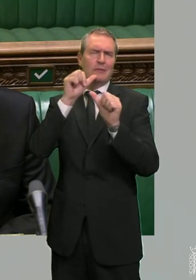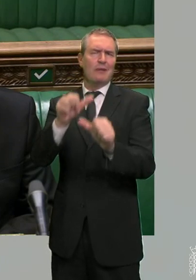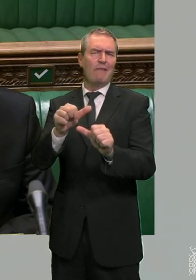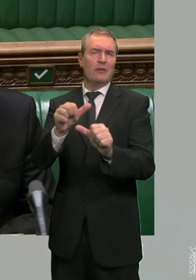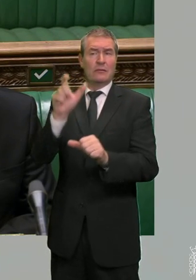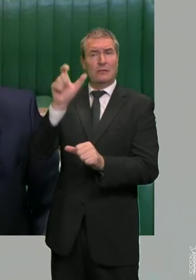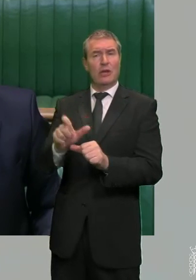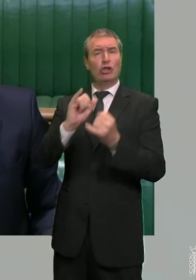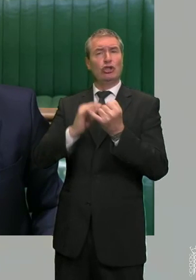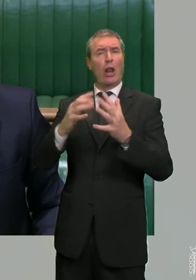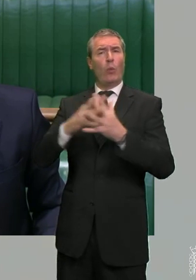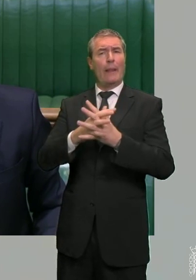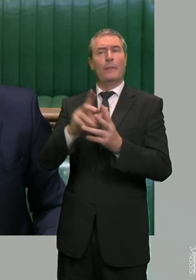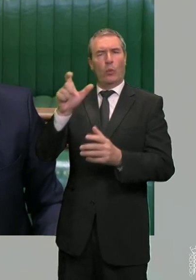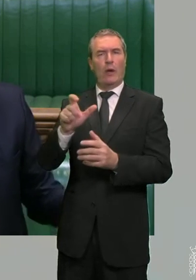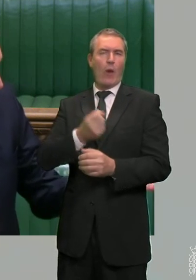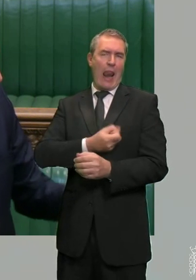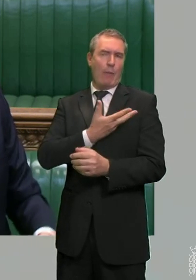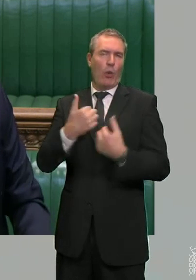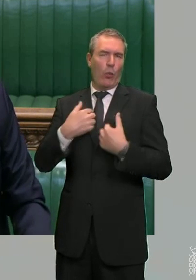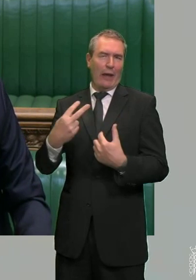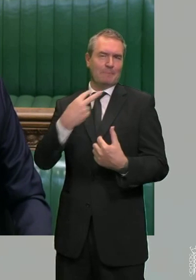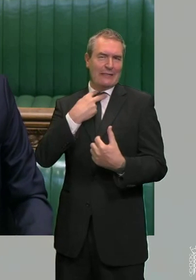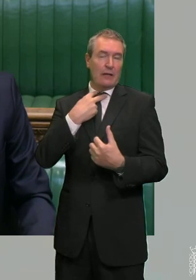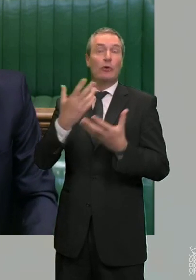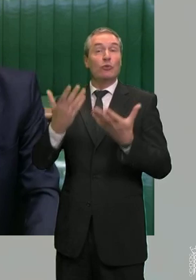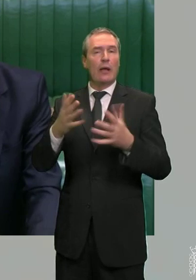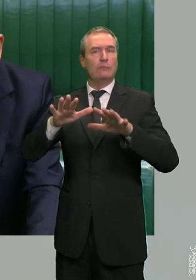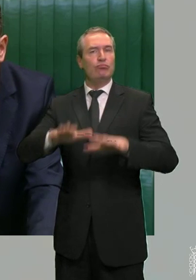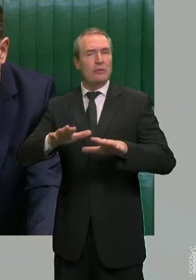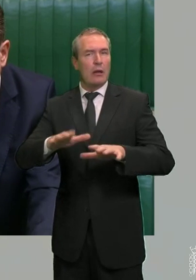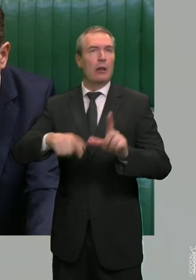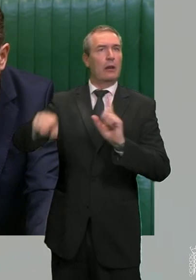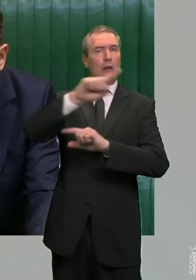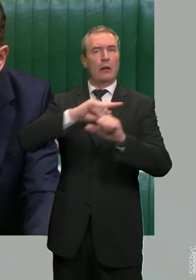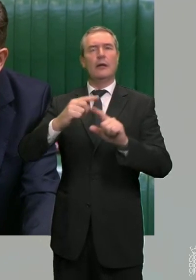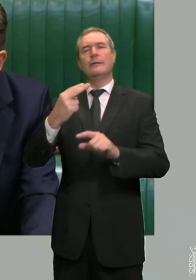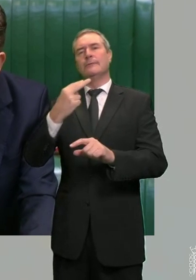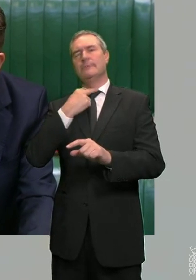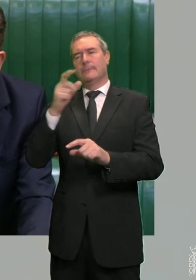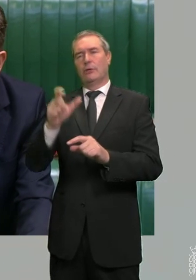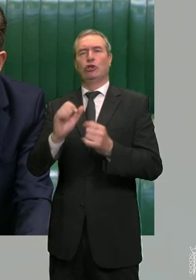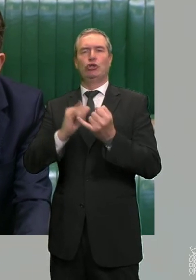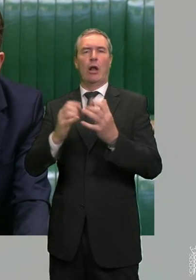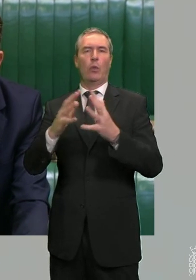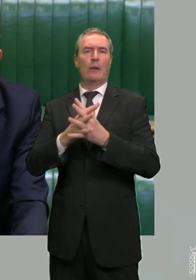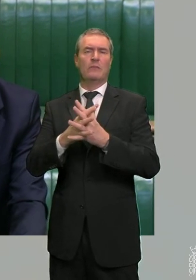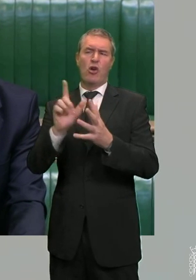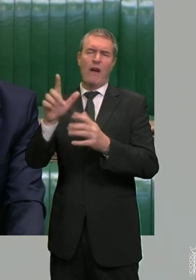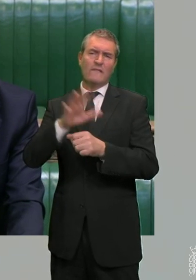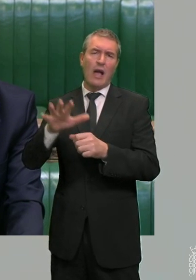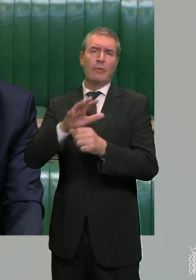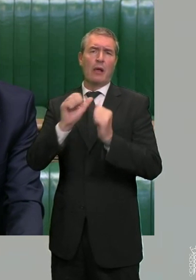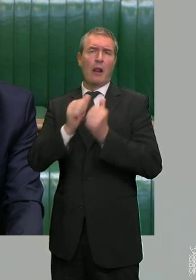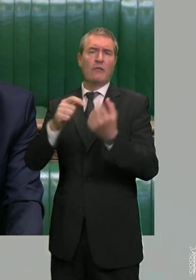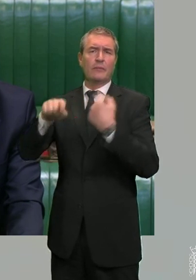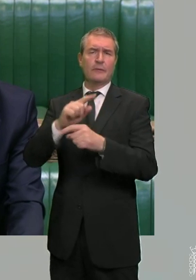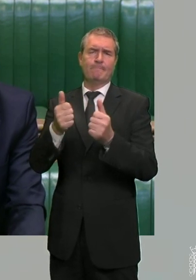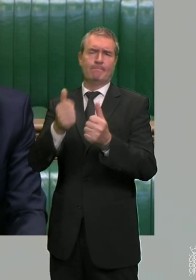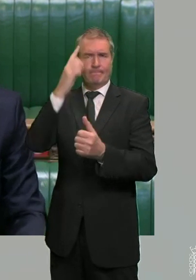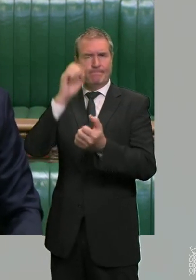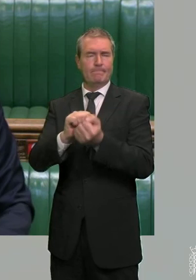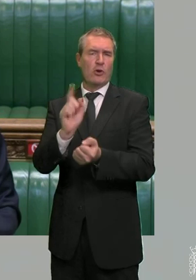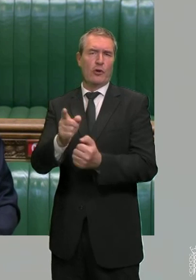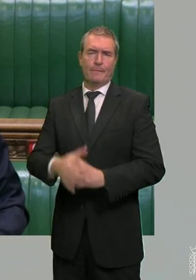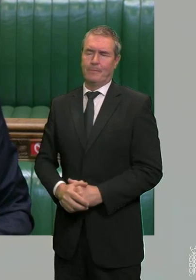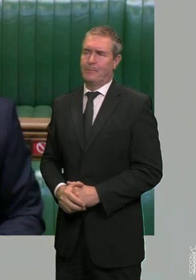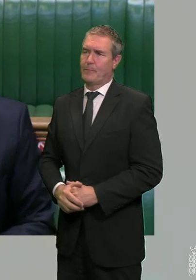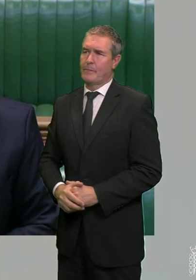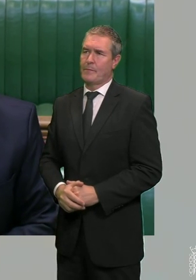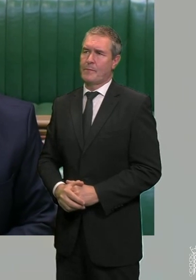For many years, she was Labour’s loss, but today she is Britain’s loss, and my thoughts are with her family and loved ones.